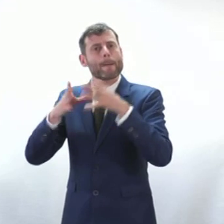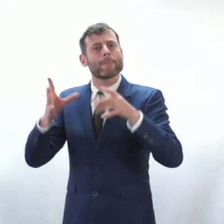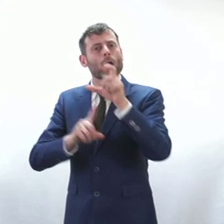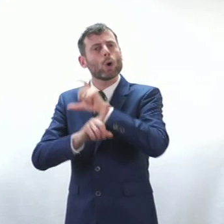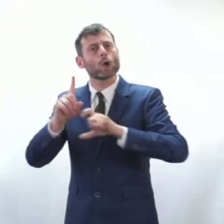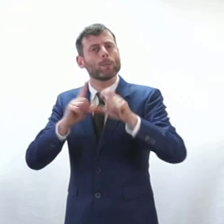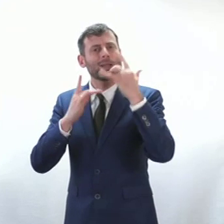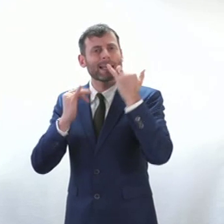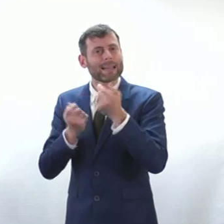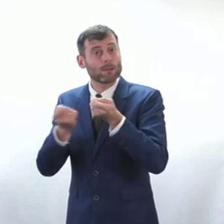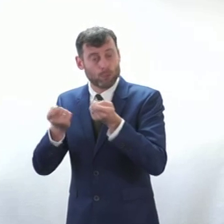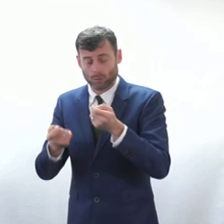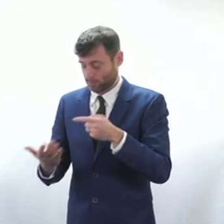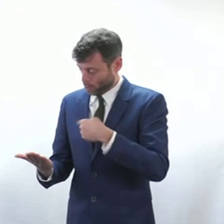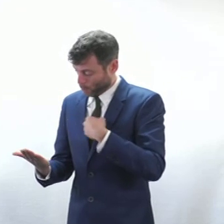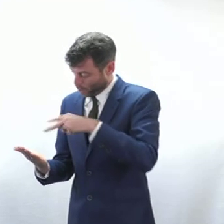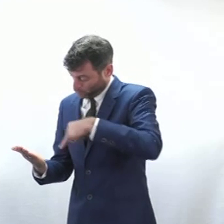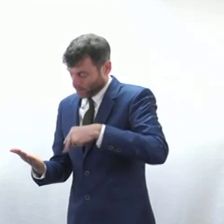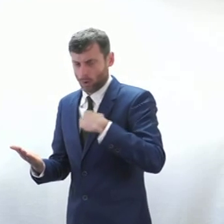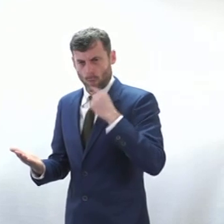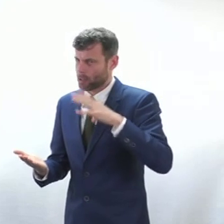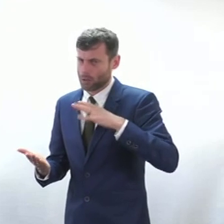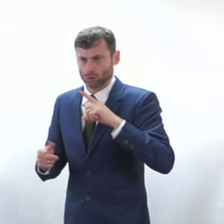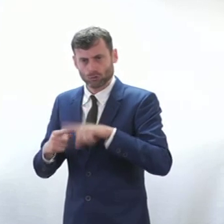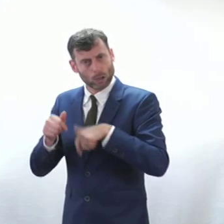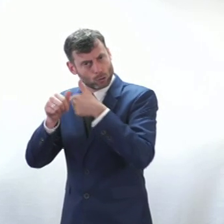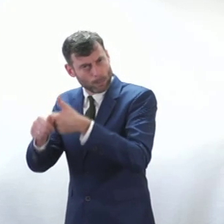We will obviously do everything we can to support them, and I thank my hon.